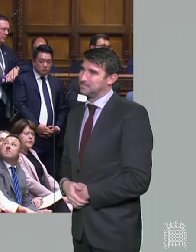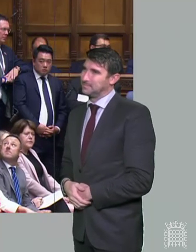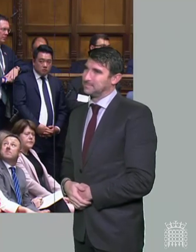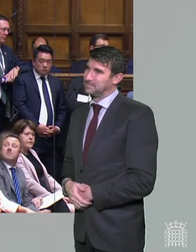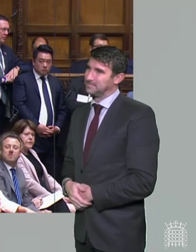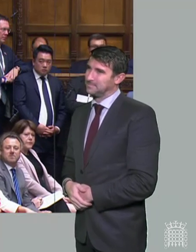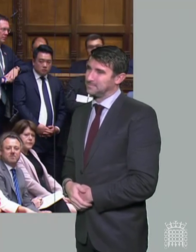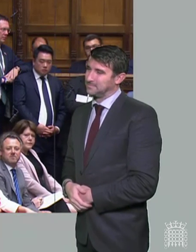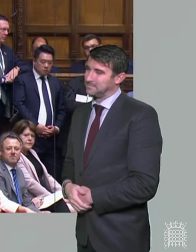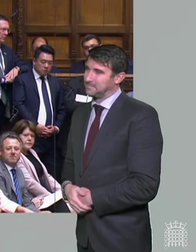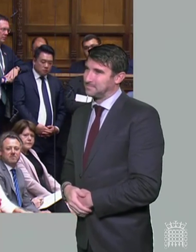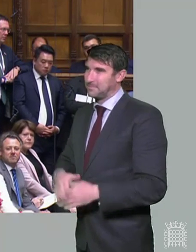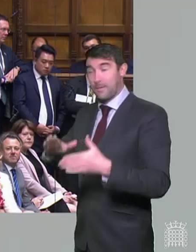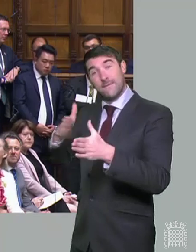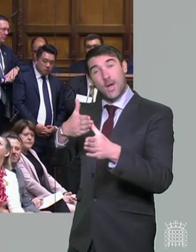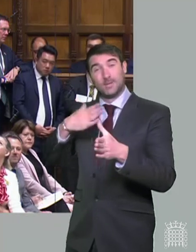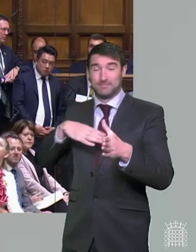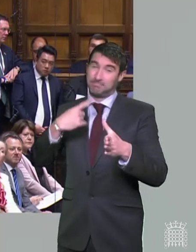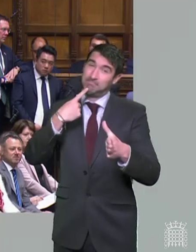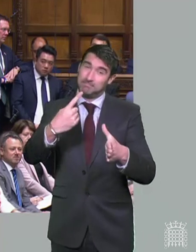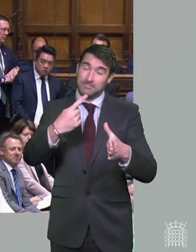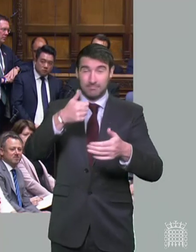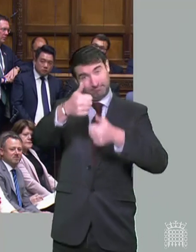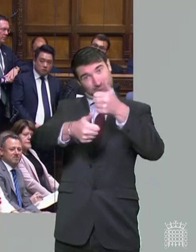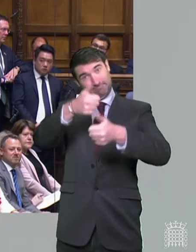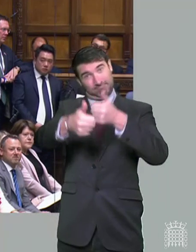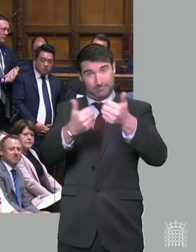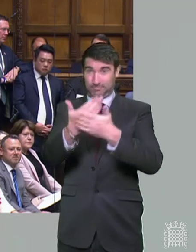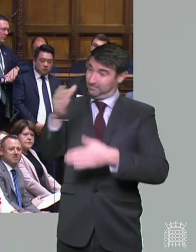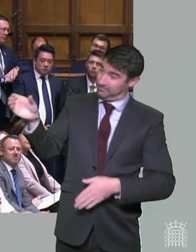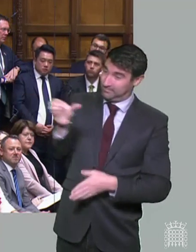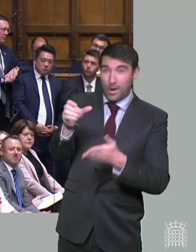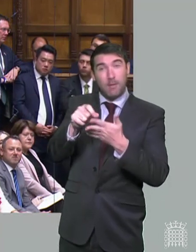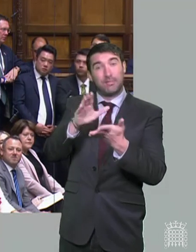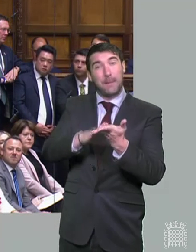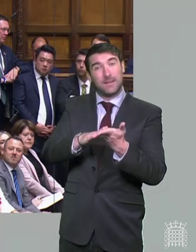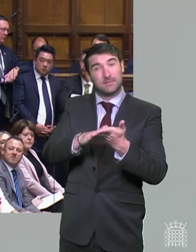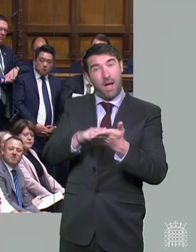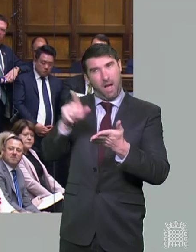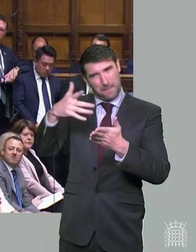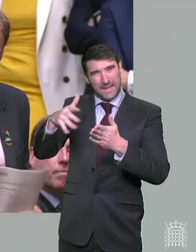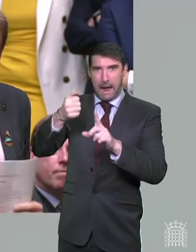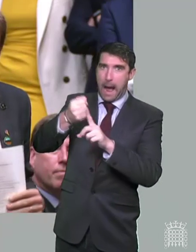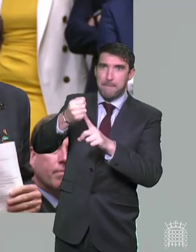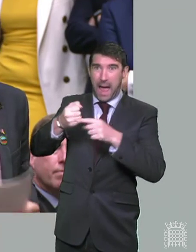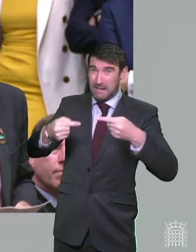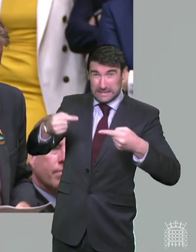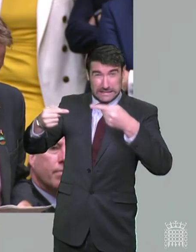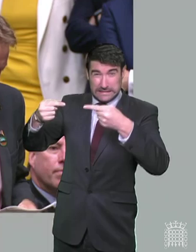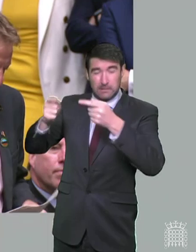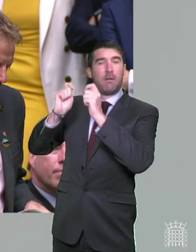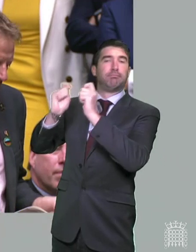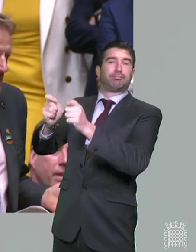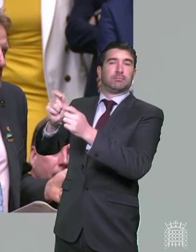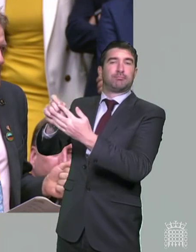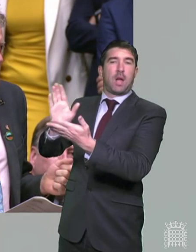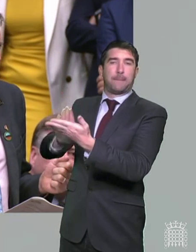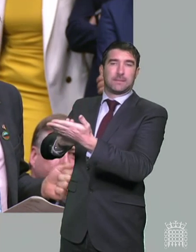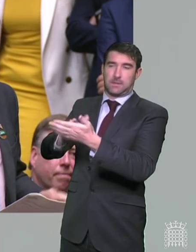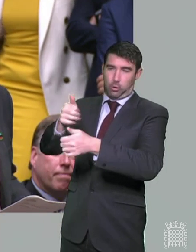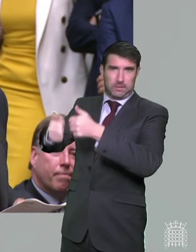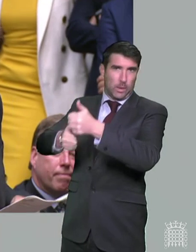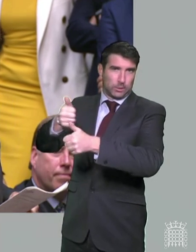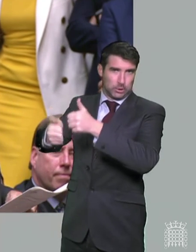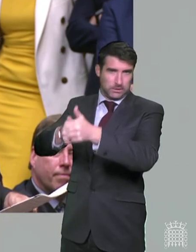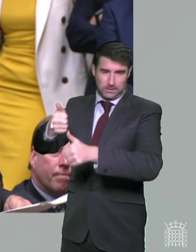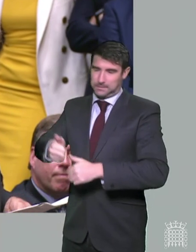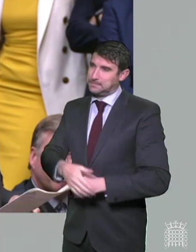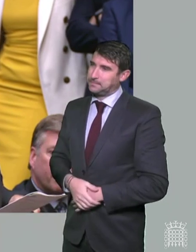First, may I congratulate my right honourable Friend the Prime Minister on her successful campaign to become our party leader and the Prime Minister of the United Kingdom?